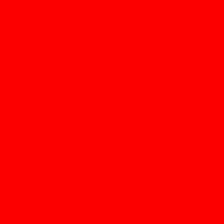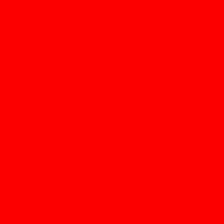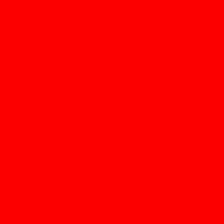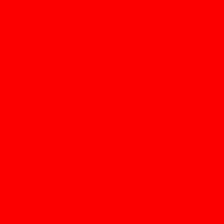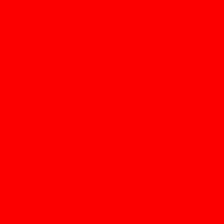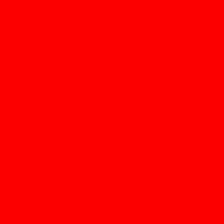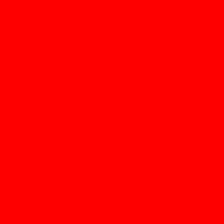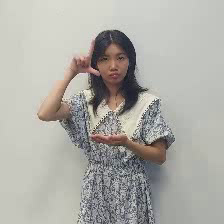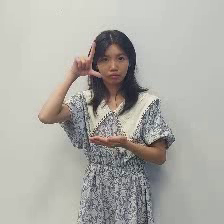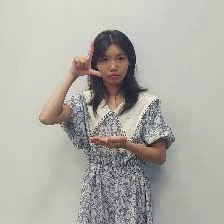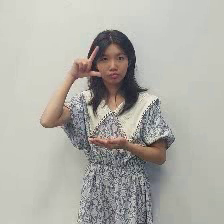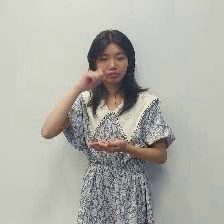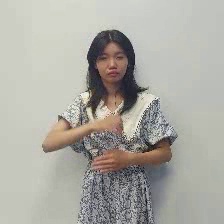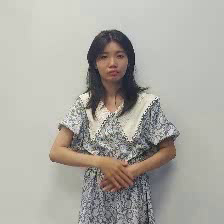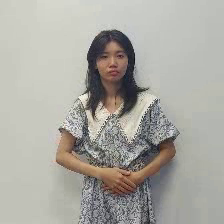Thức dậy